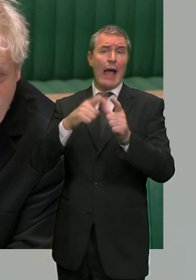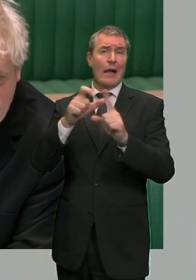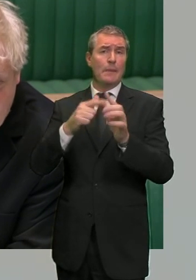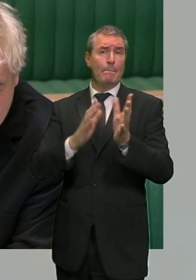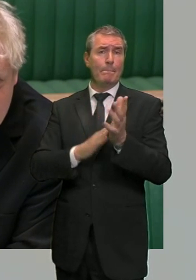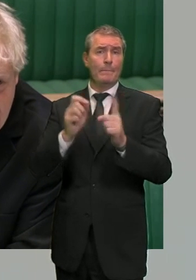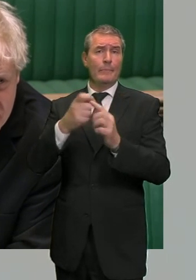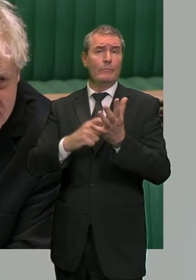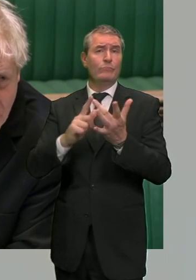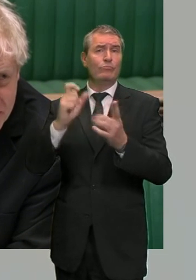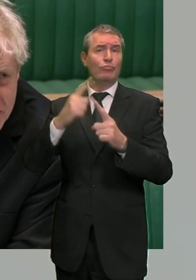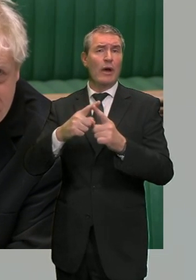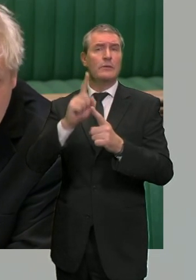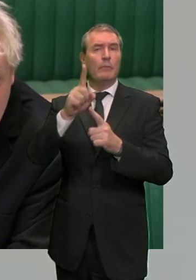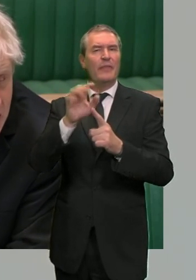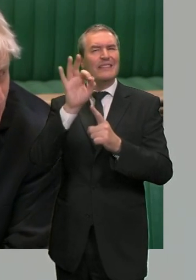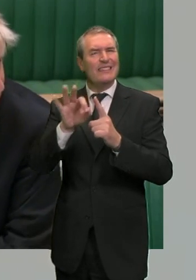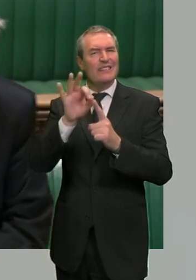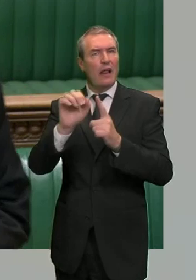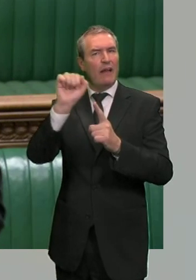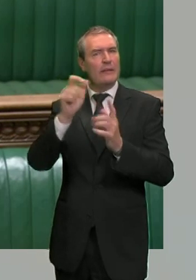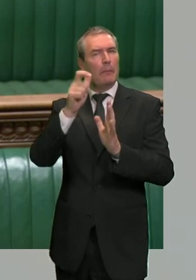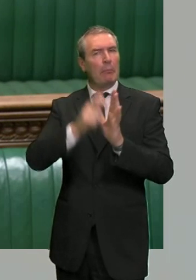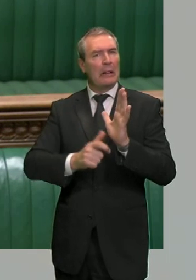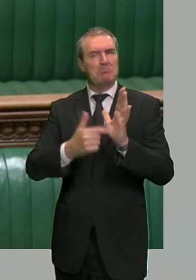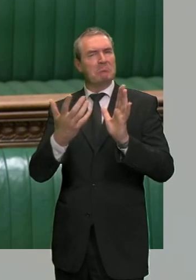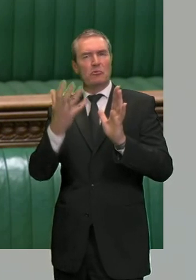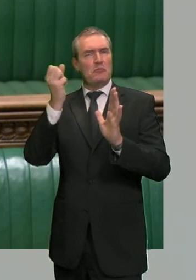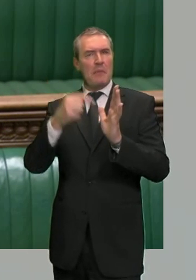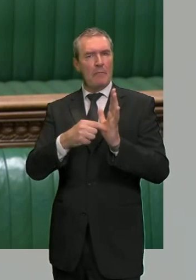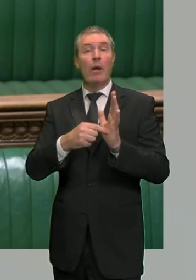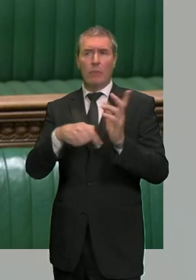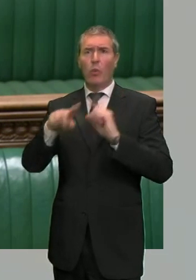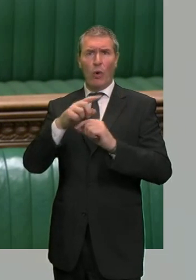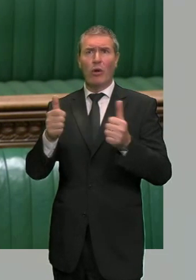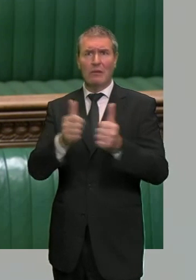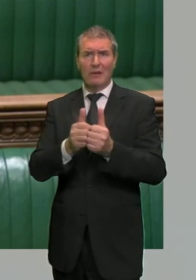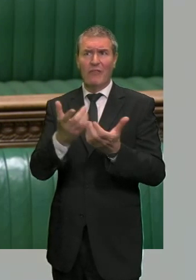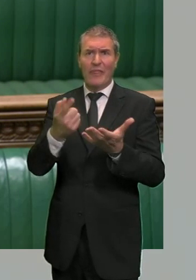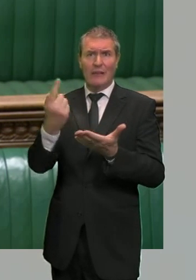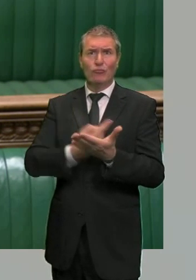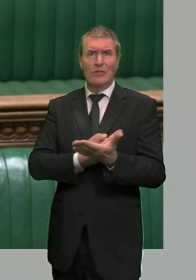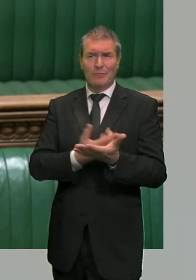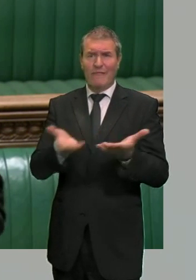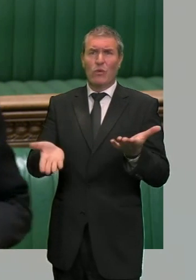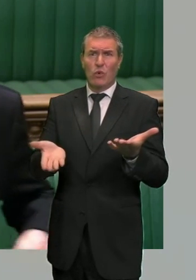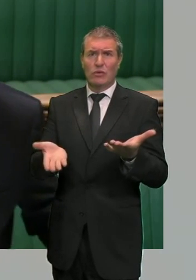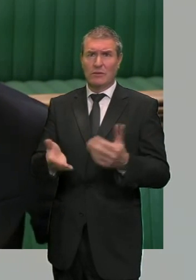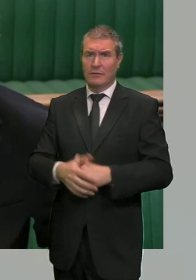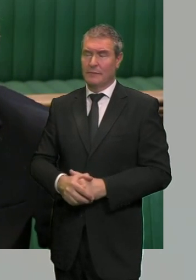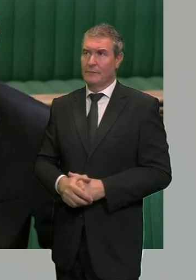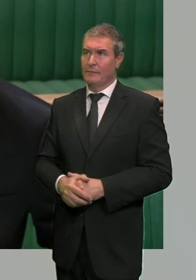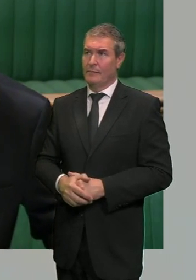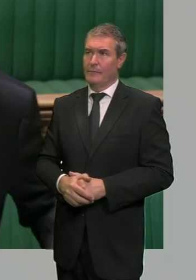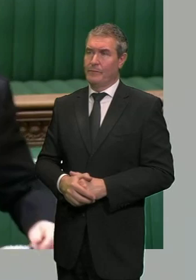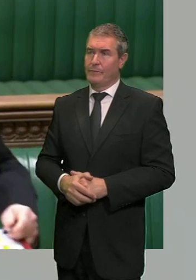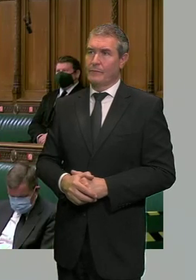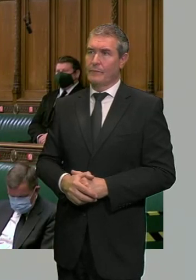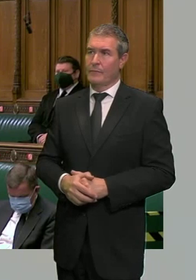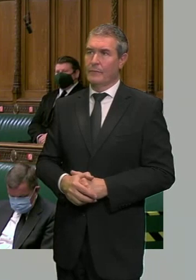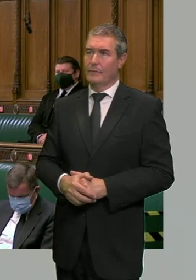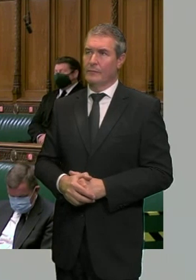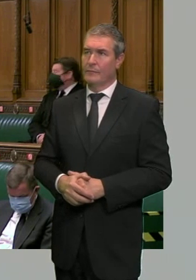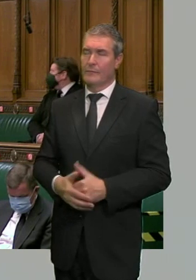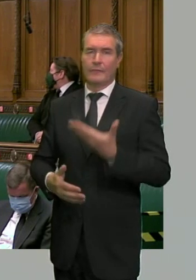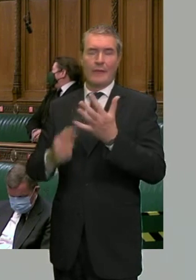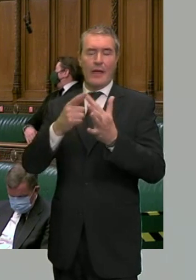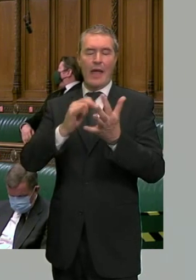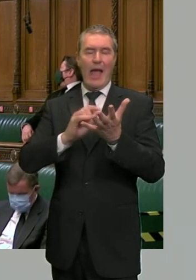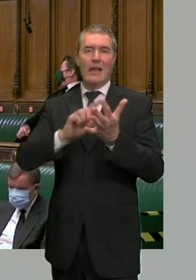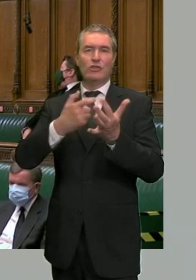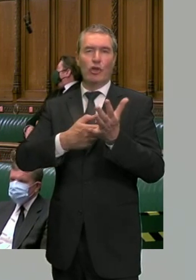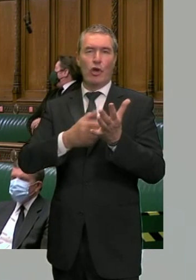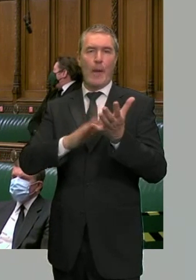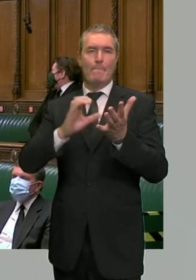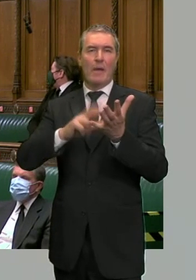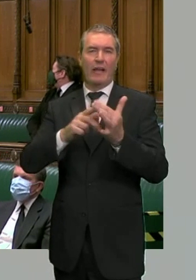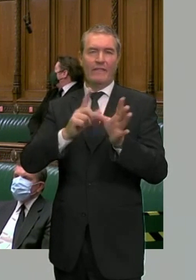I do not remember the details of his Bill, but I think we would all concur with the basic principle that the honourable Gentleman has just enunciated.